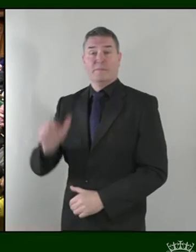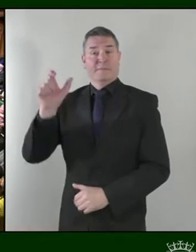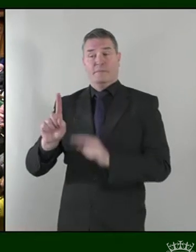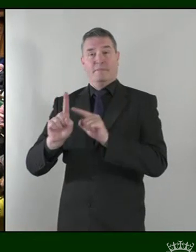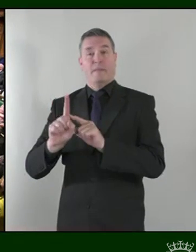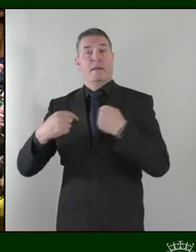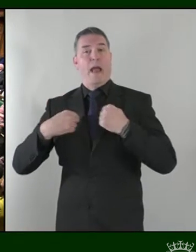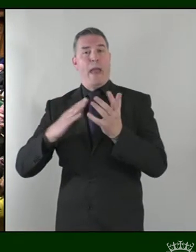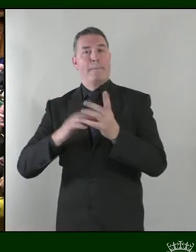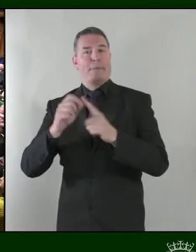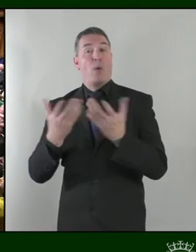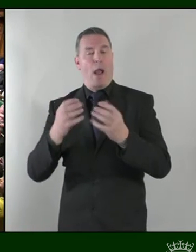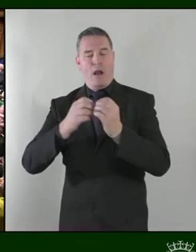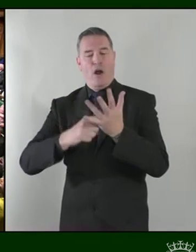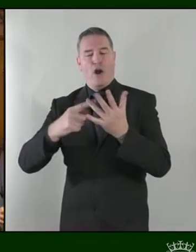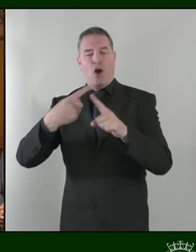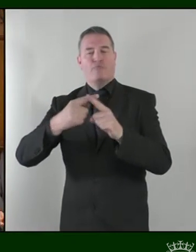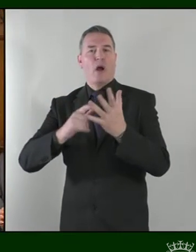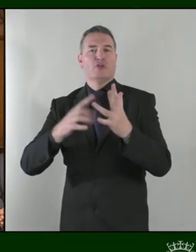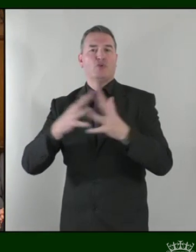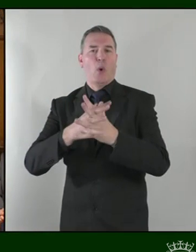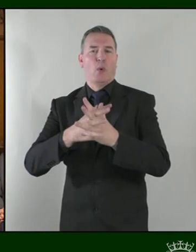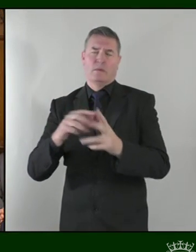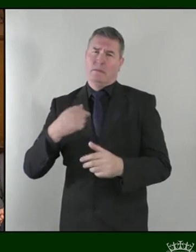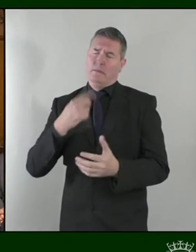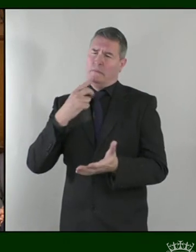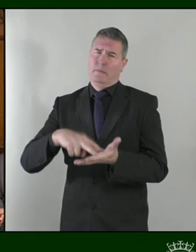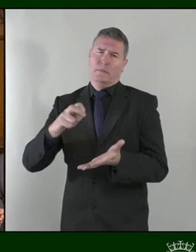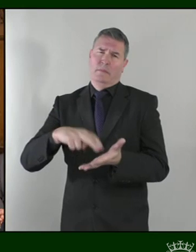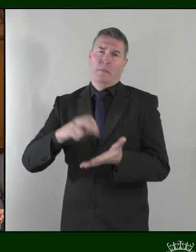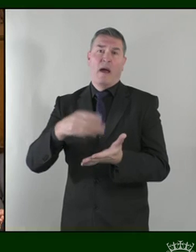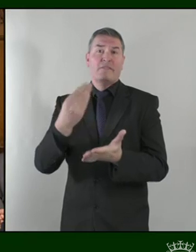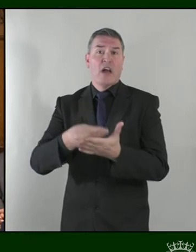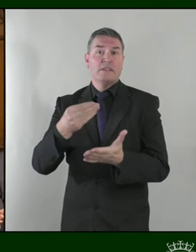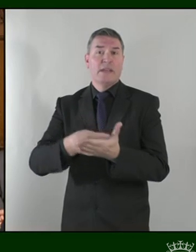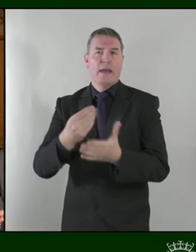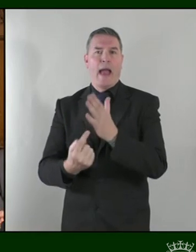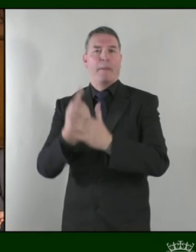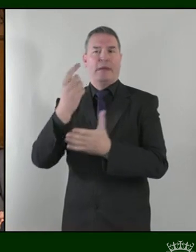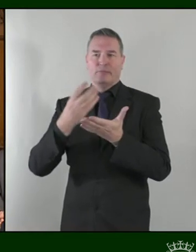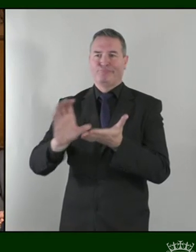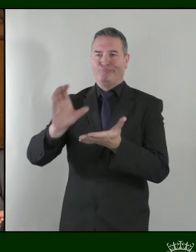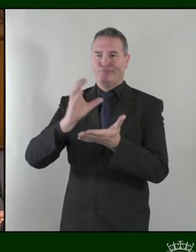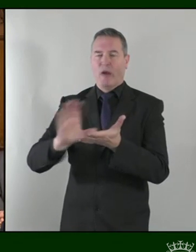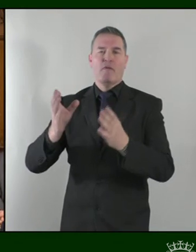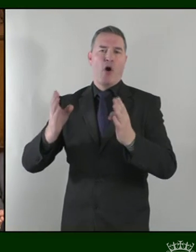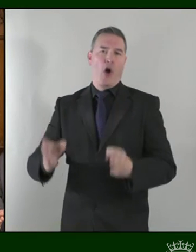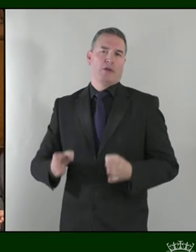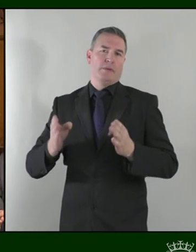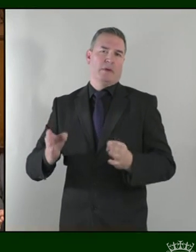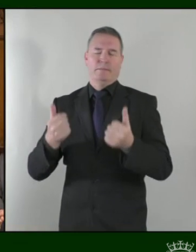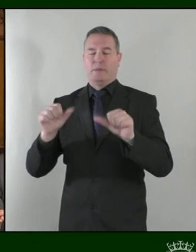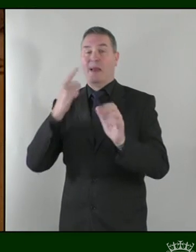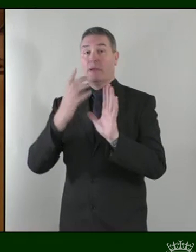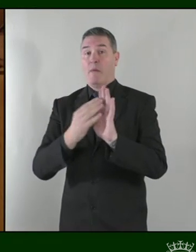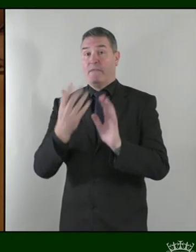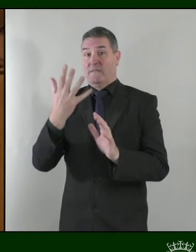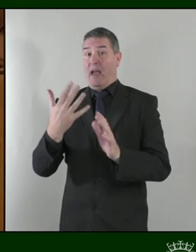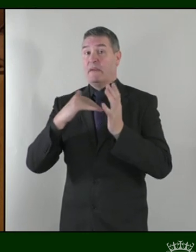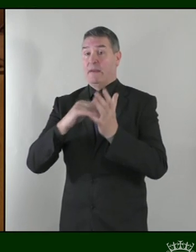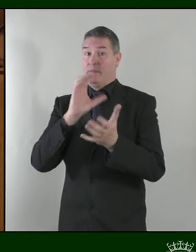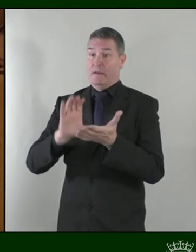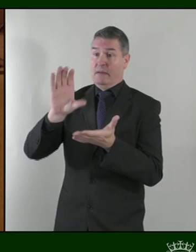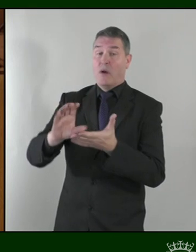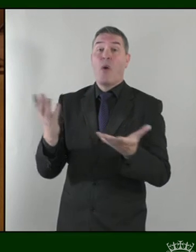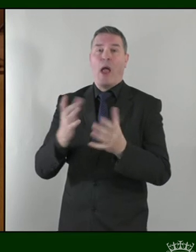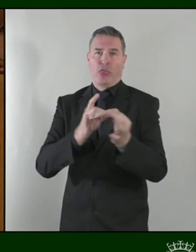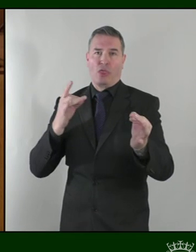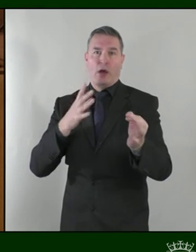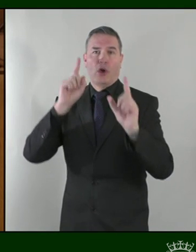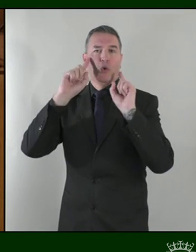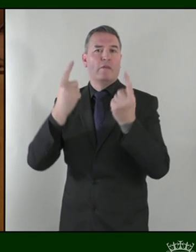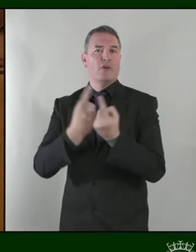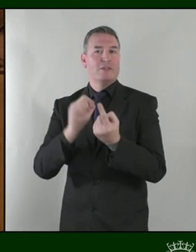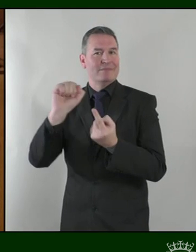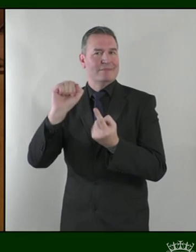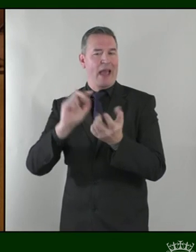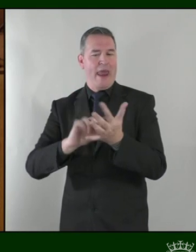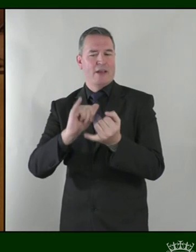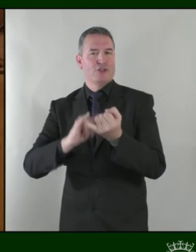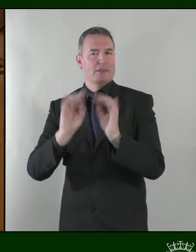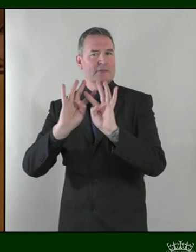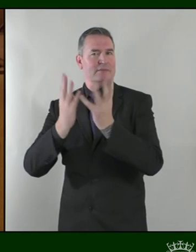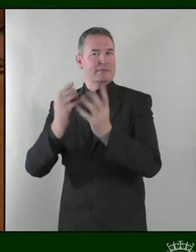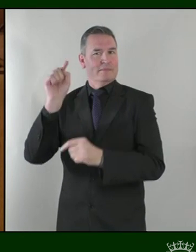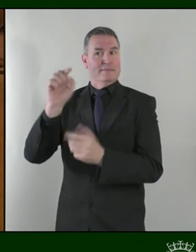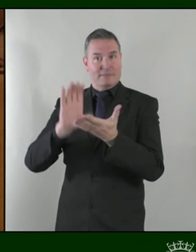As MP for Broxtowe, I am absolutely delighted that funding is starting to flow to rebuild hospitals, such as the £5 million seed funding going to Nottingham University Hospitals NHS Trust.